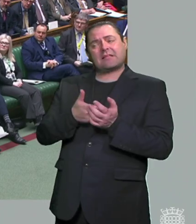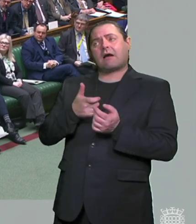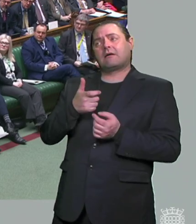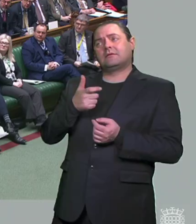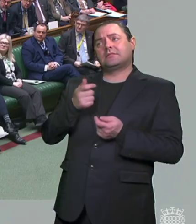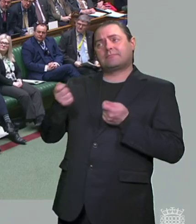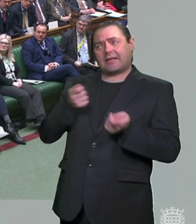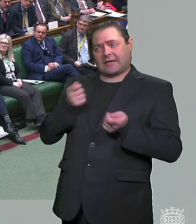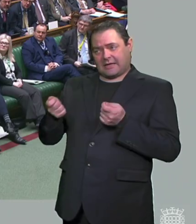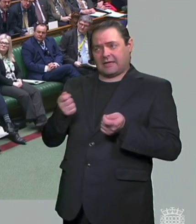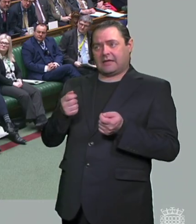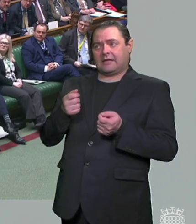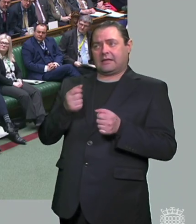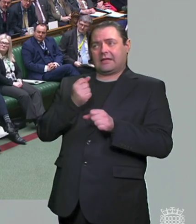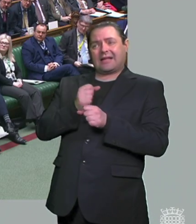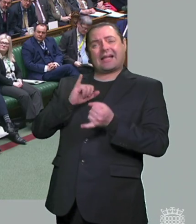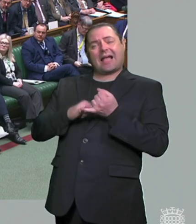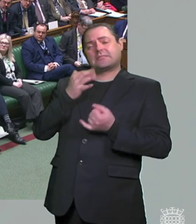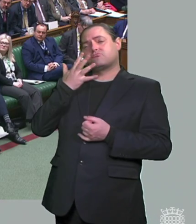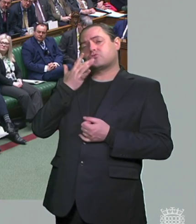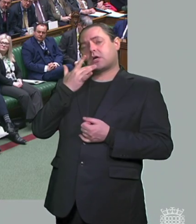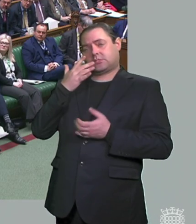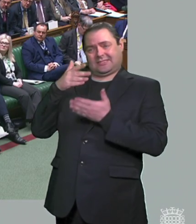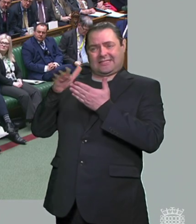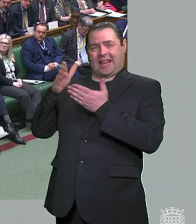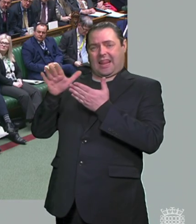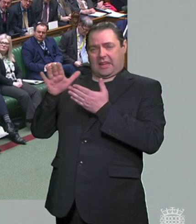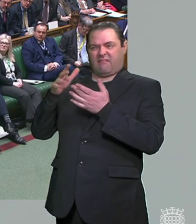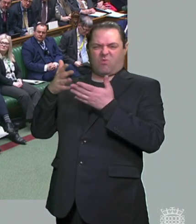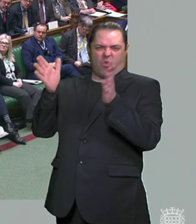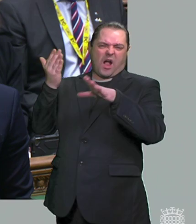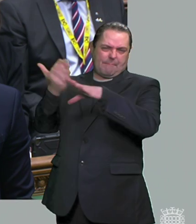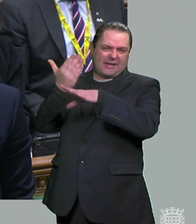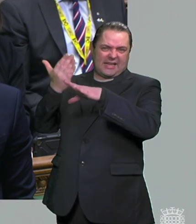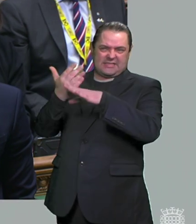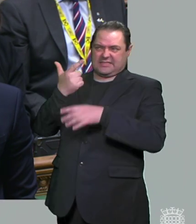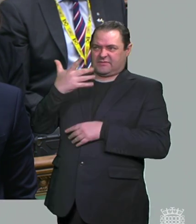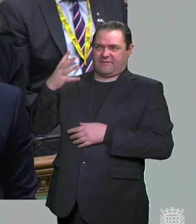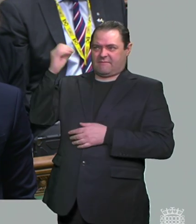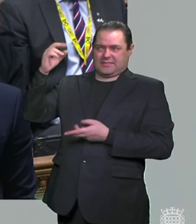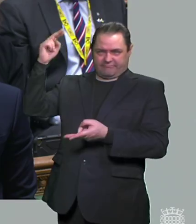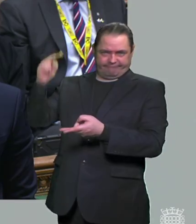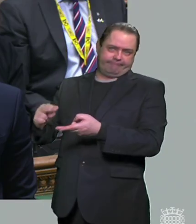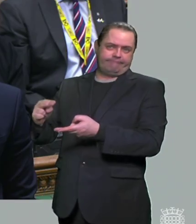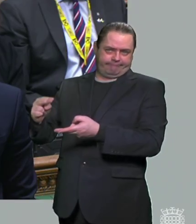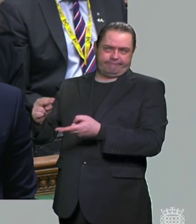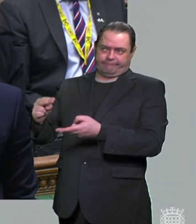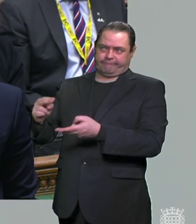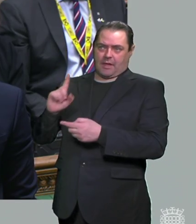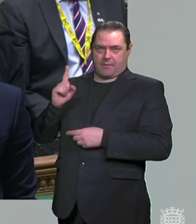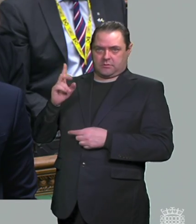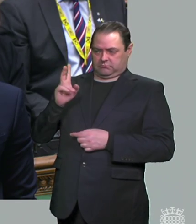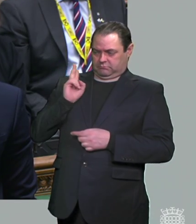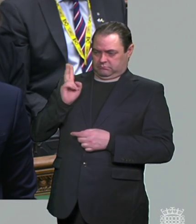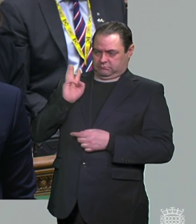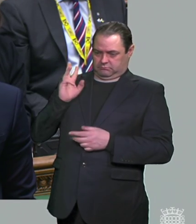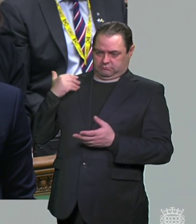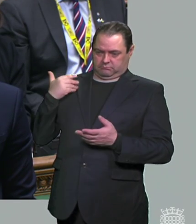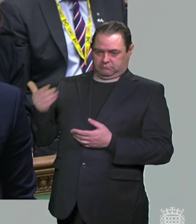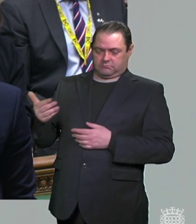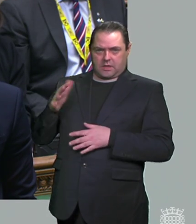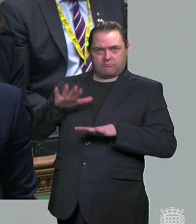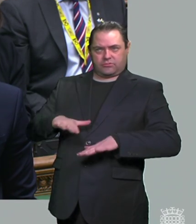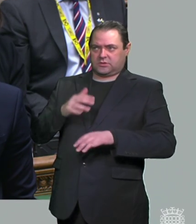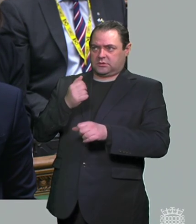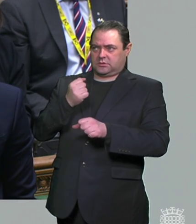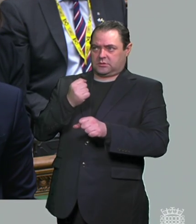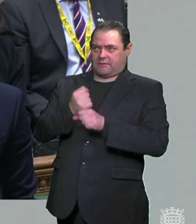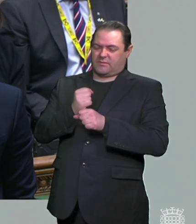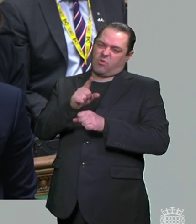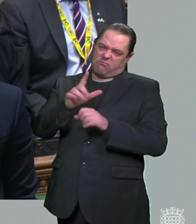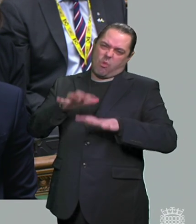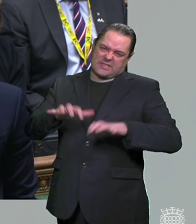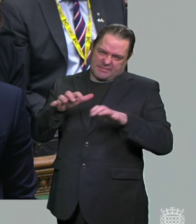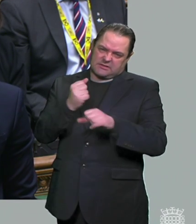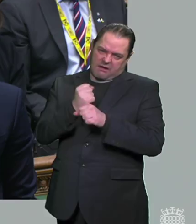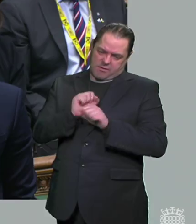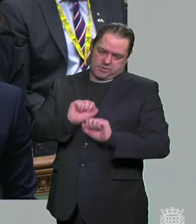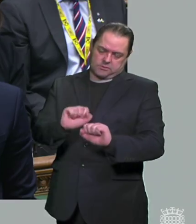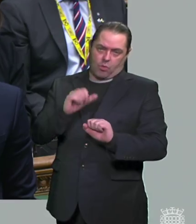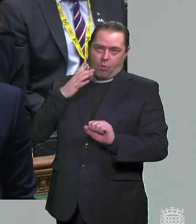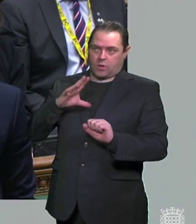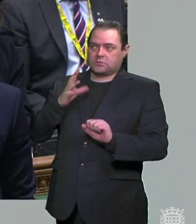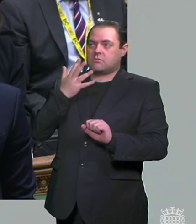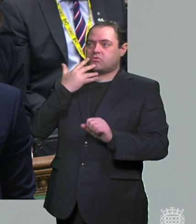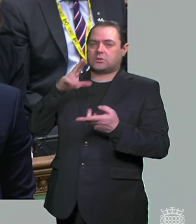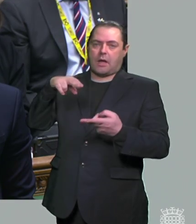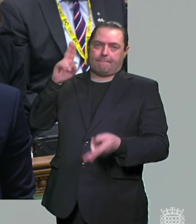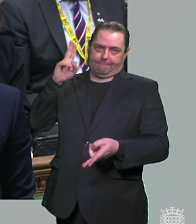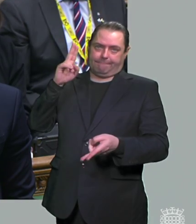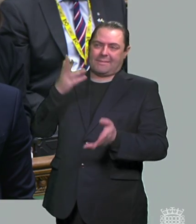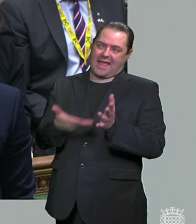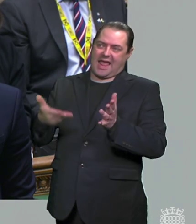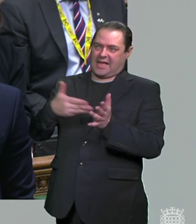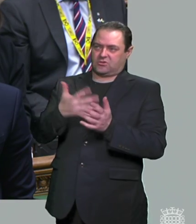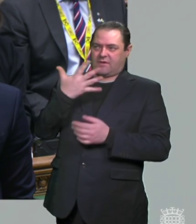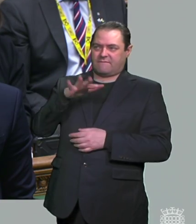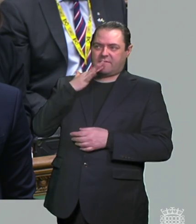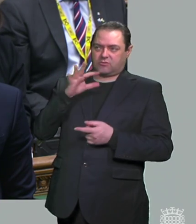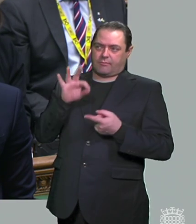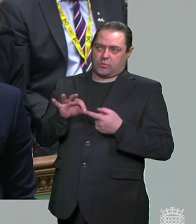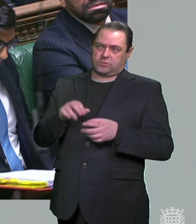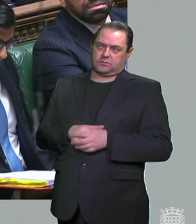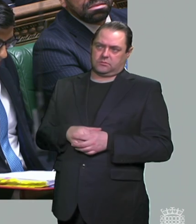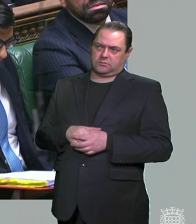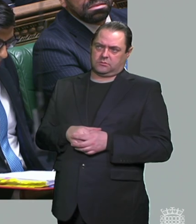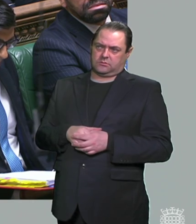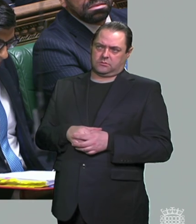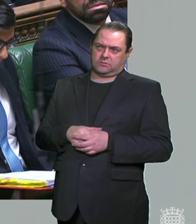Wholesale gas prices have fallen by 75% since their peak, yet in just a matter of weeks the British Government—the Westminster Government—intend to increase energy bills by a further £500 .